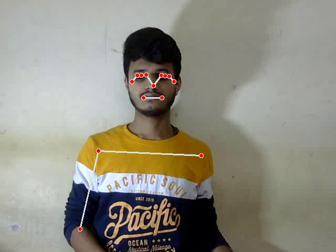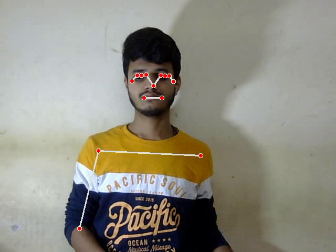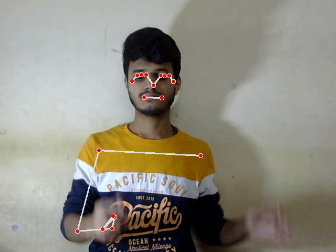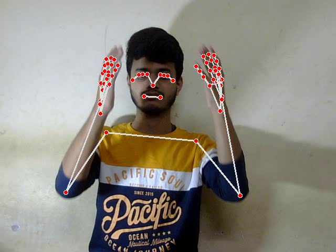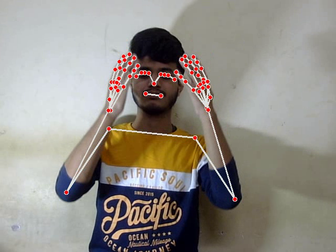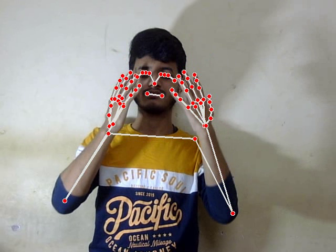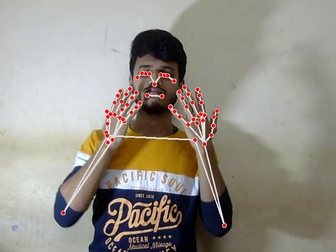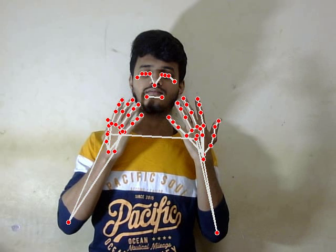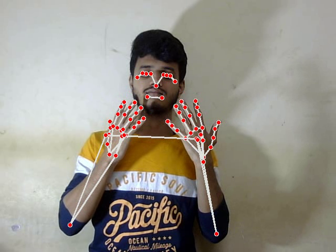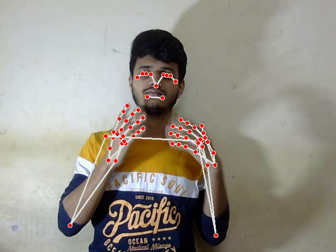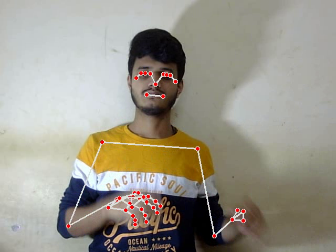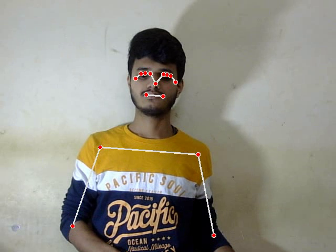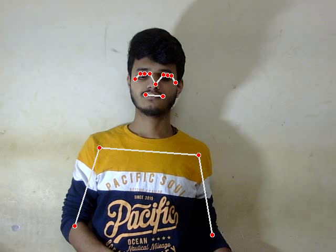sad